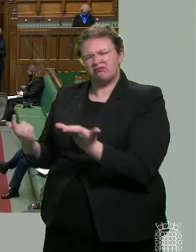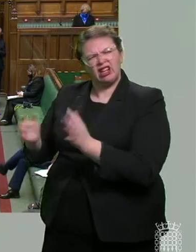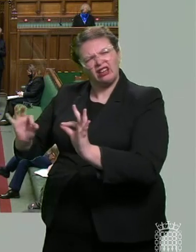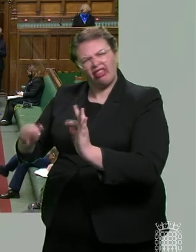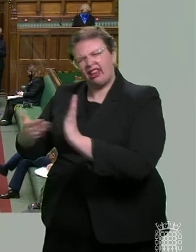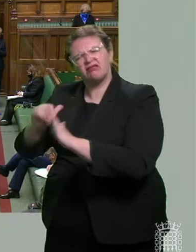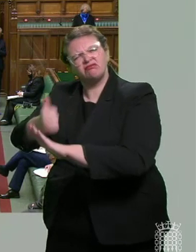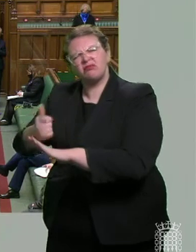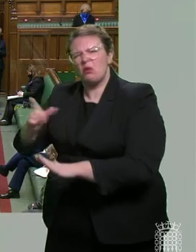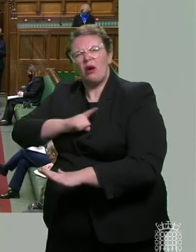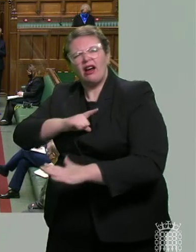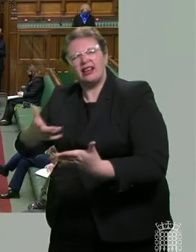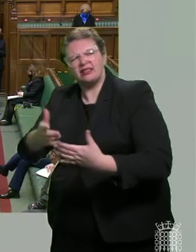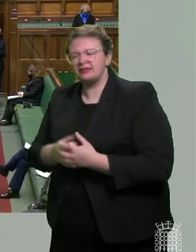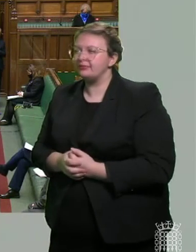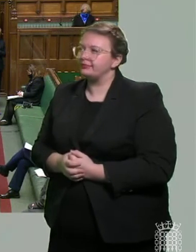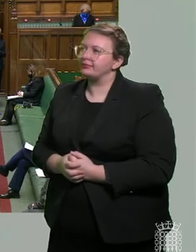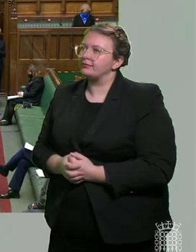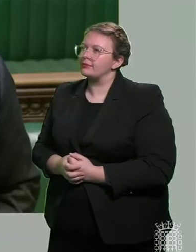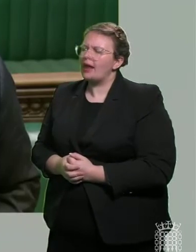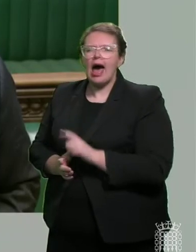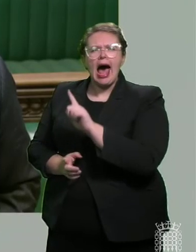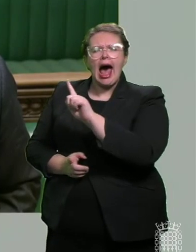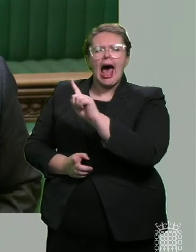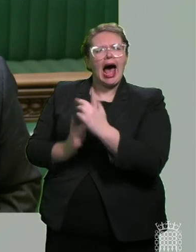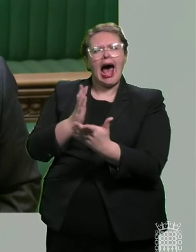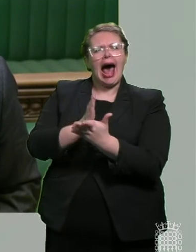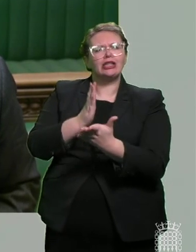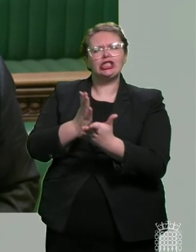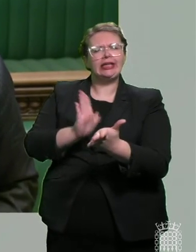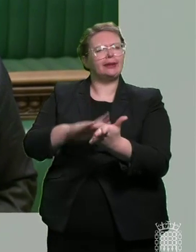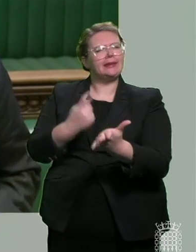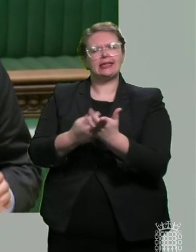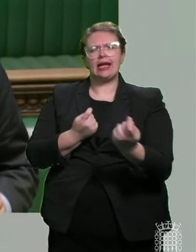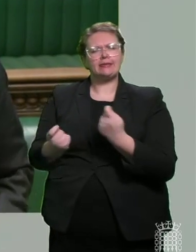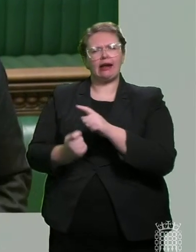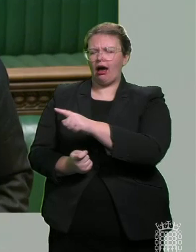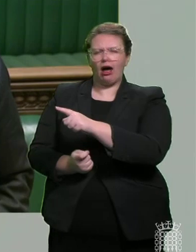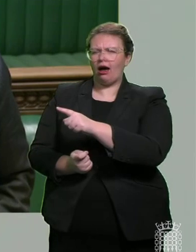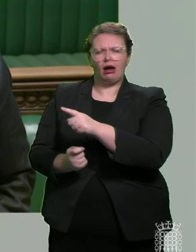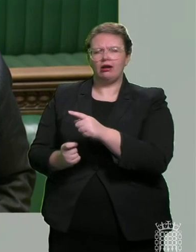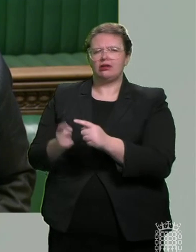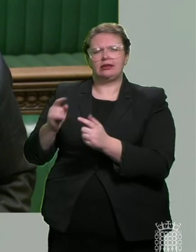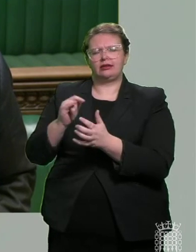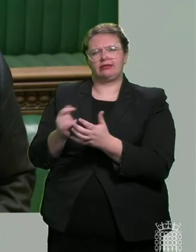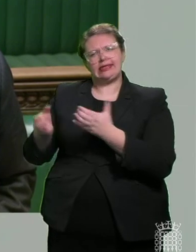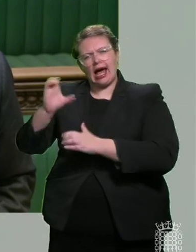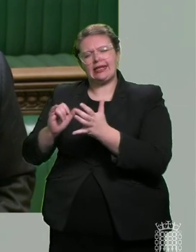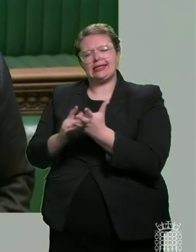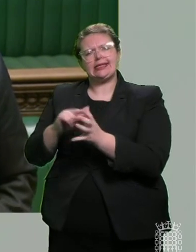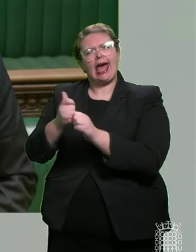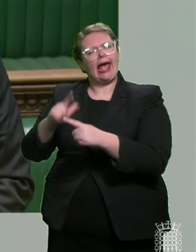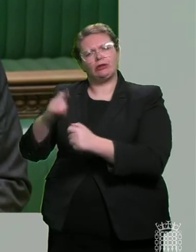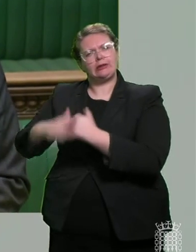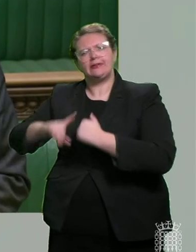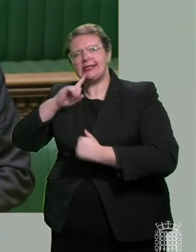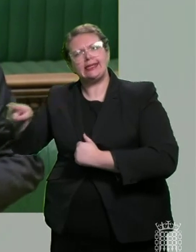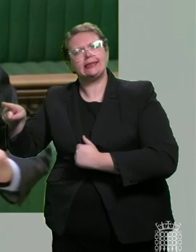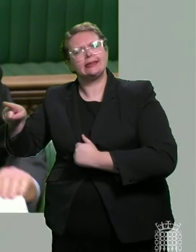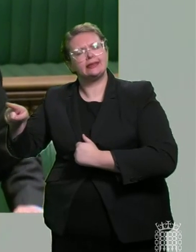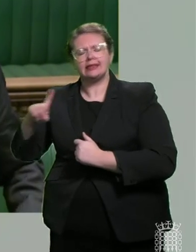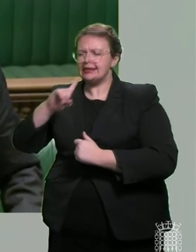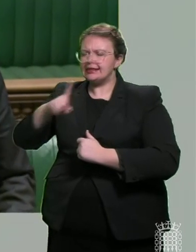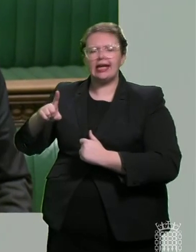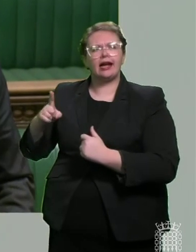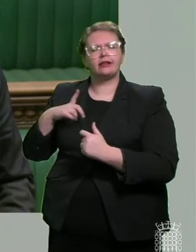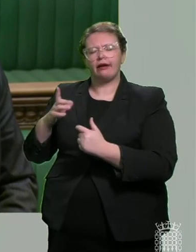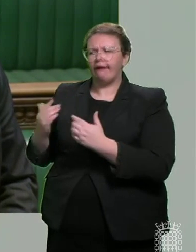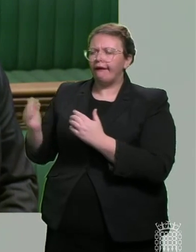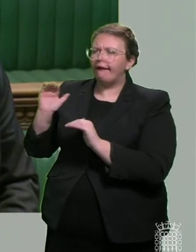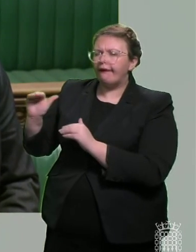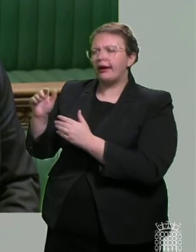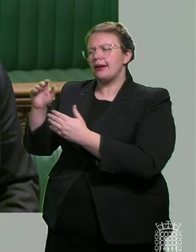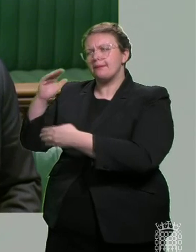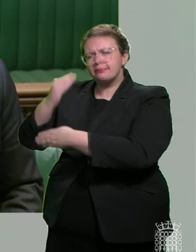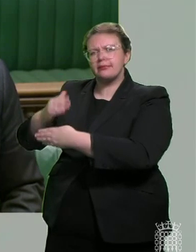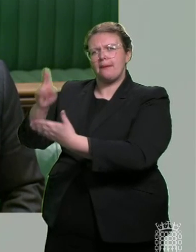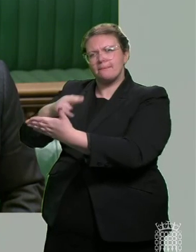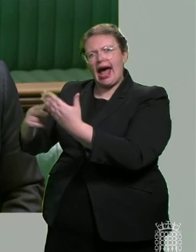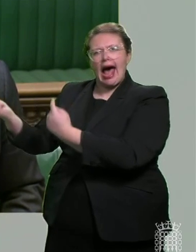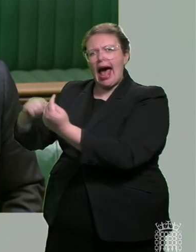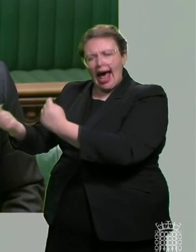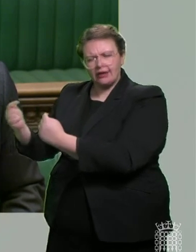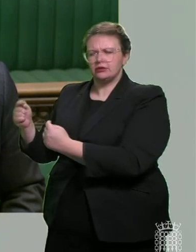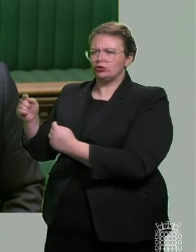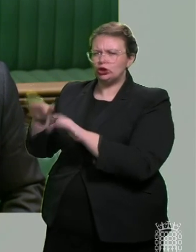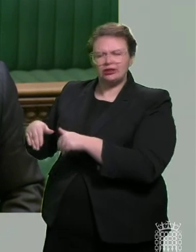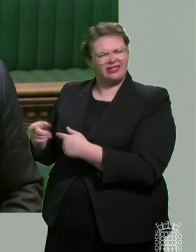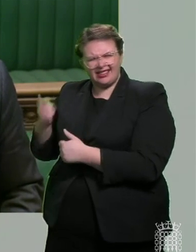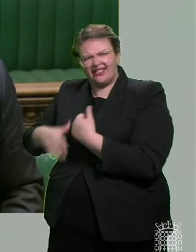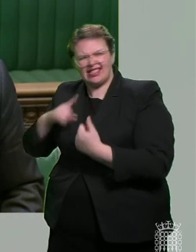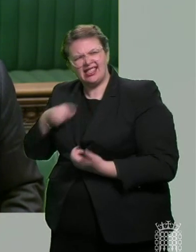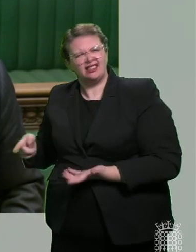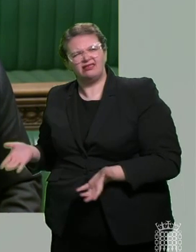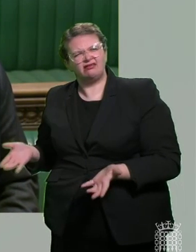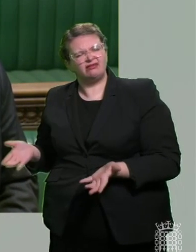Actually, SAGE did not recommend a complete ban and says that a travel ban should not be relied upon to stop the importation of new variants, but we do have one of the toughest regimes in the world.